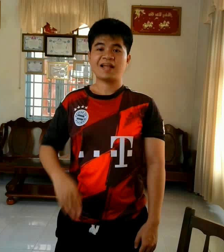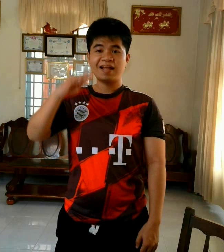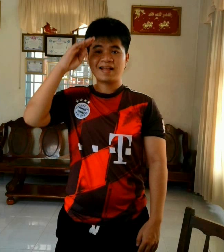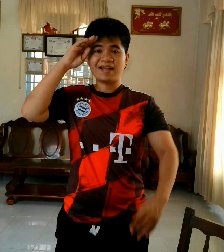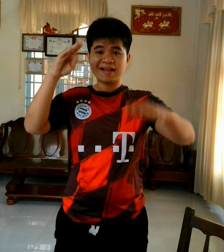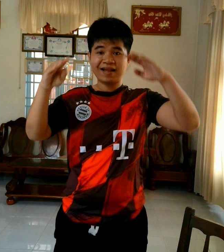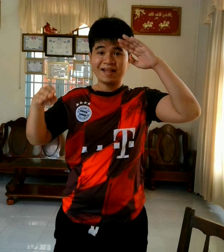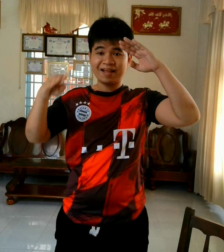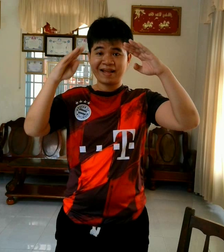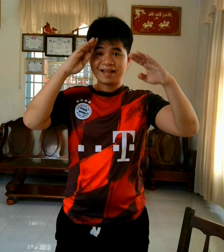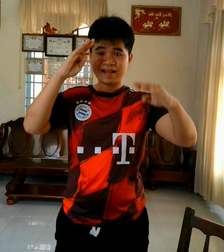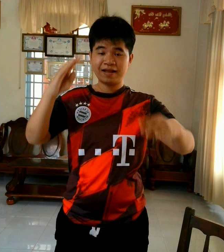xin chao